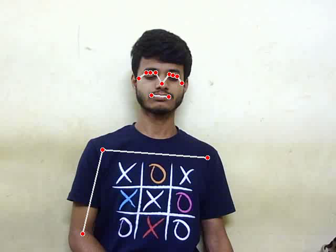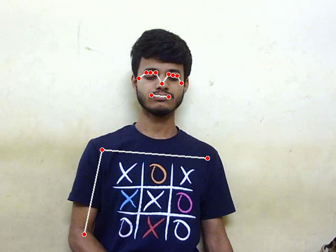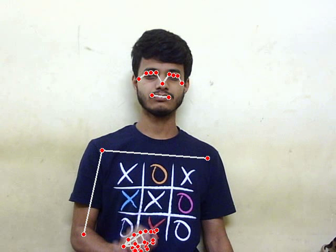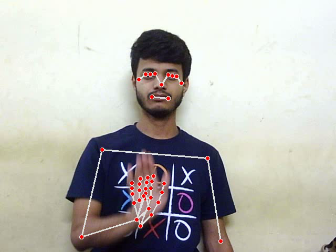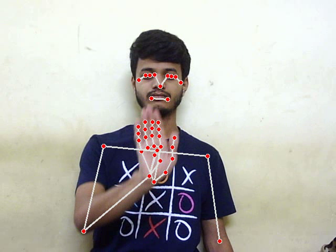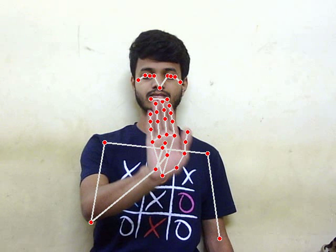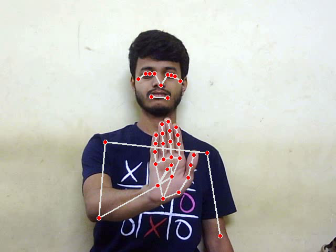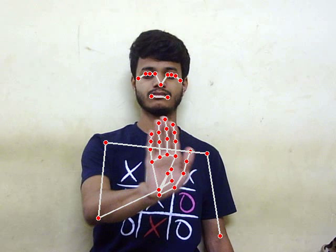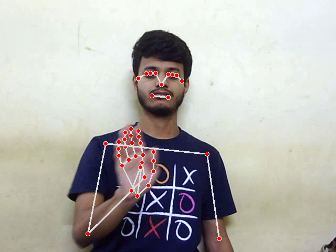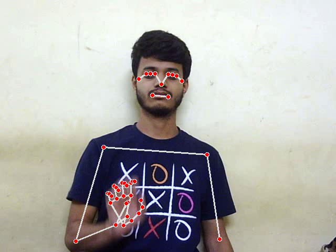your